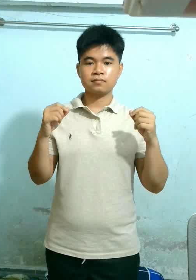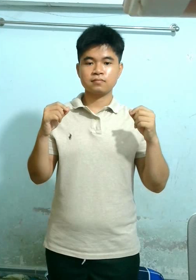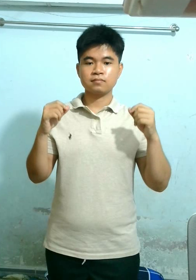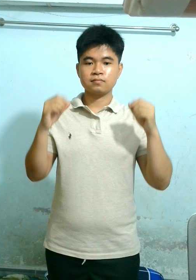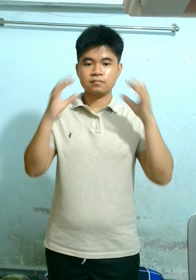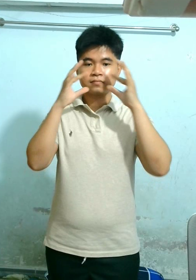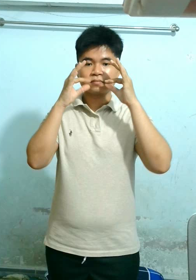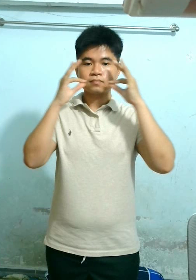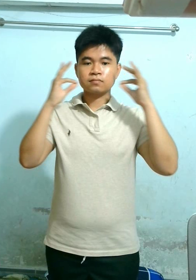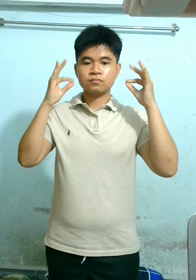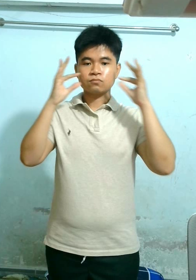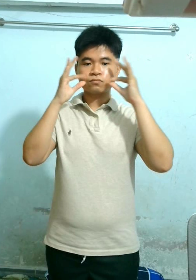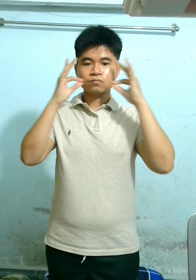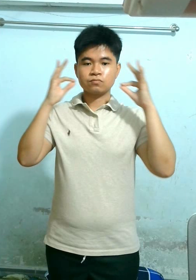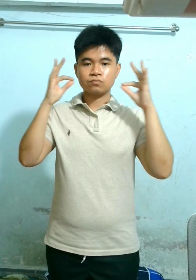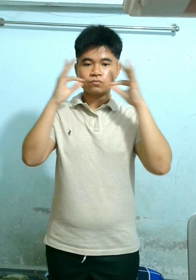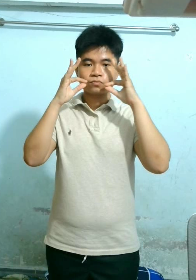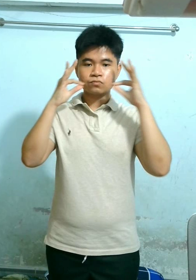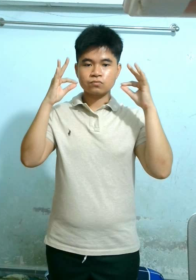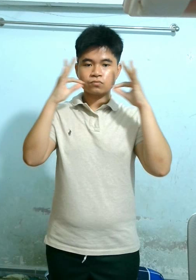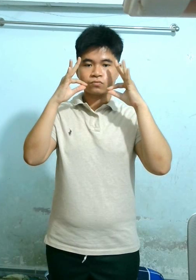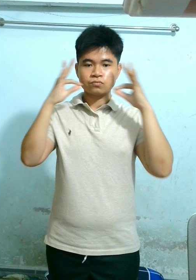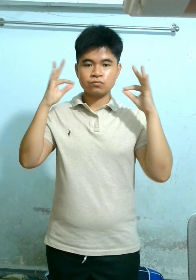meo